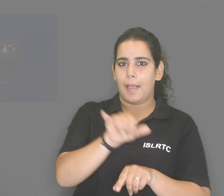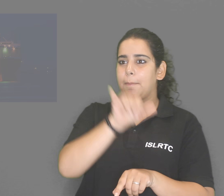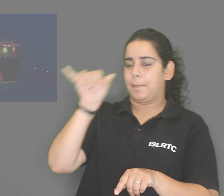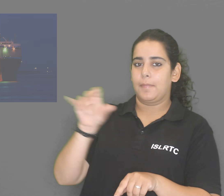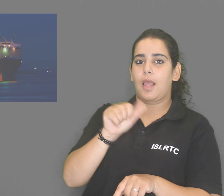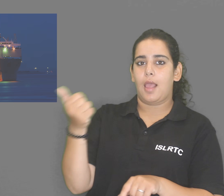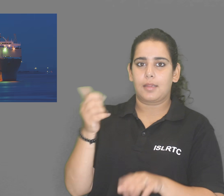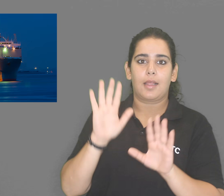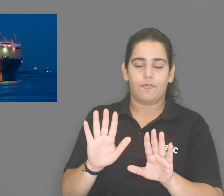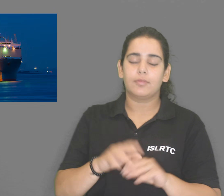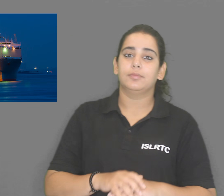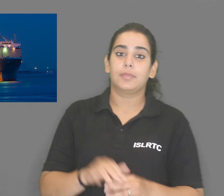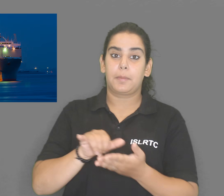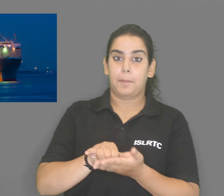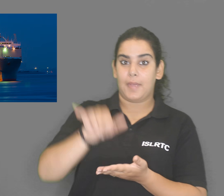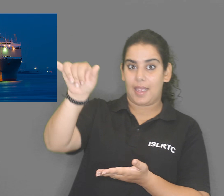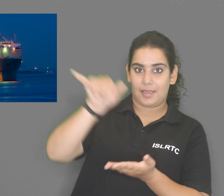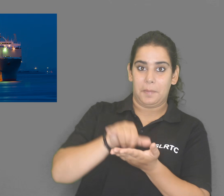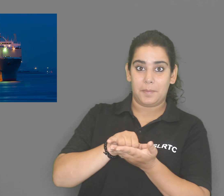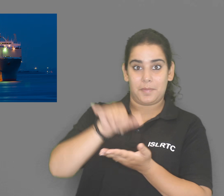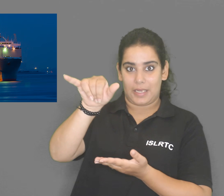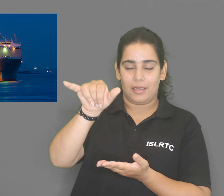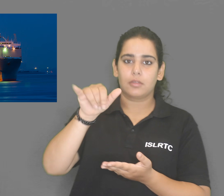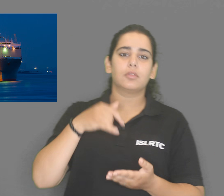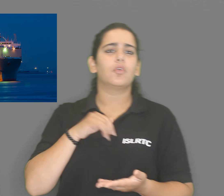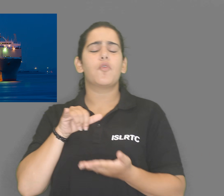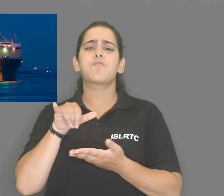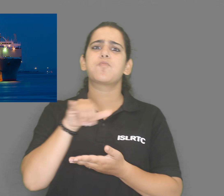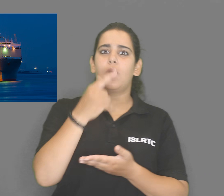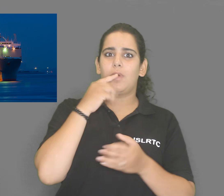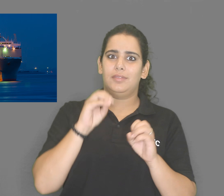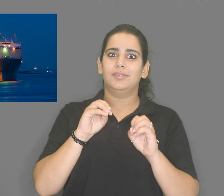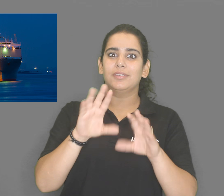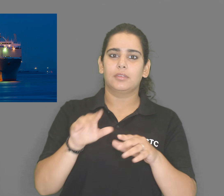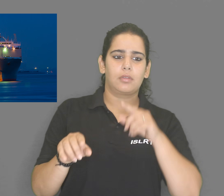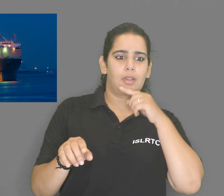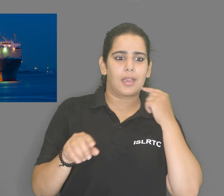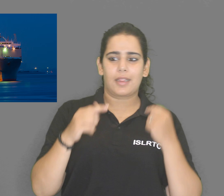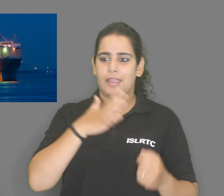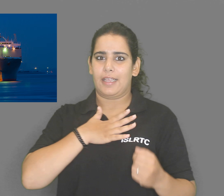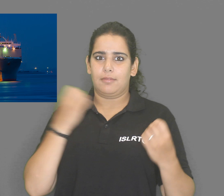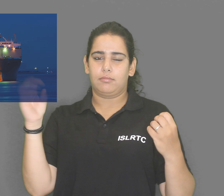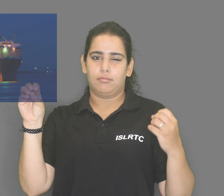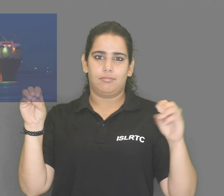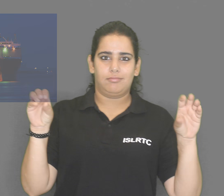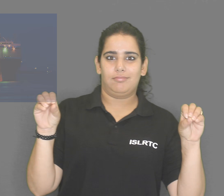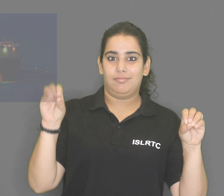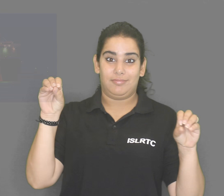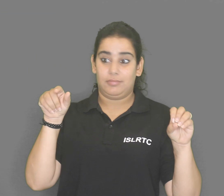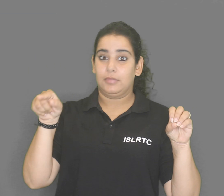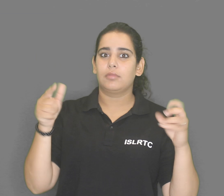Lights on an aircraft or boat used to indicate its position and direction of travel ensuring safety and visibility